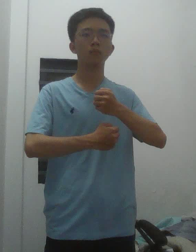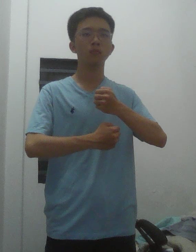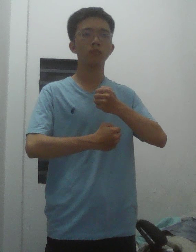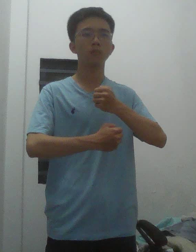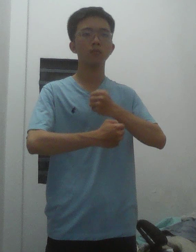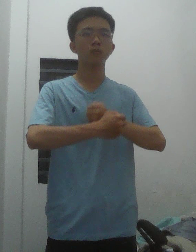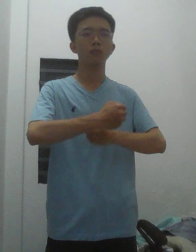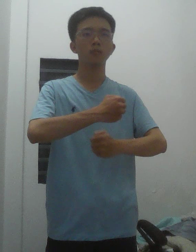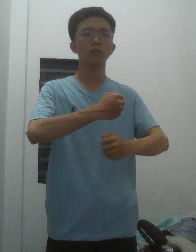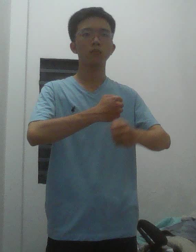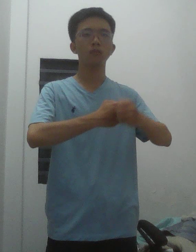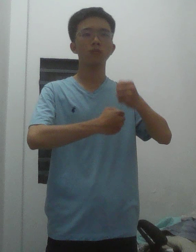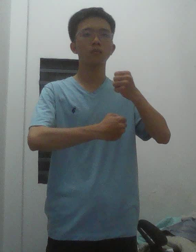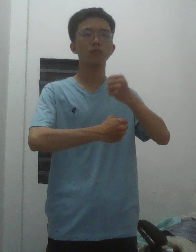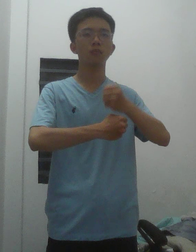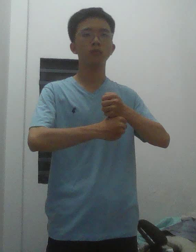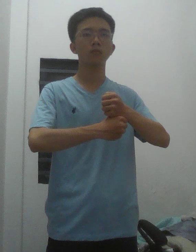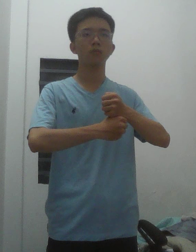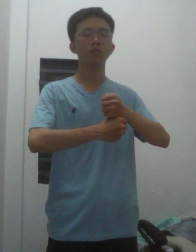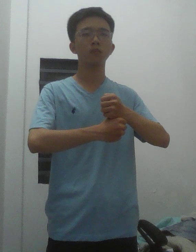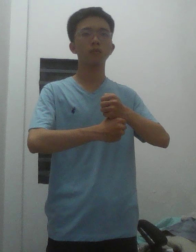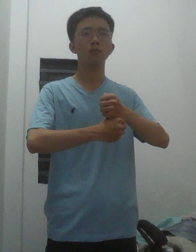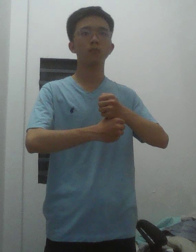nam